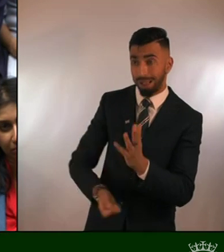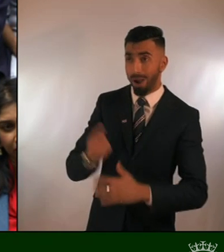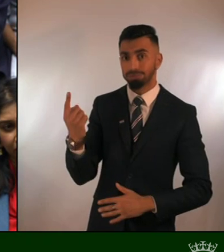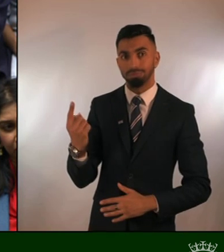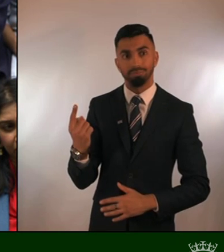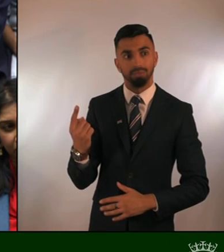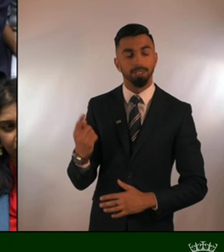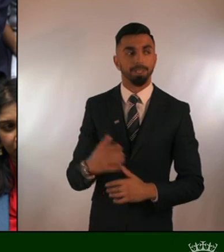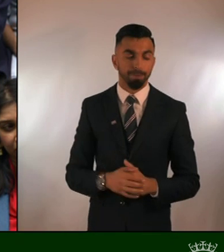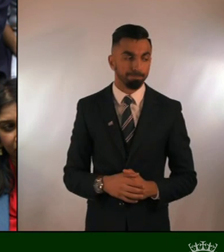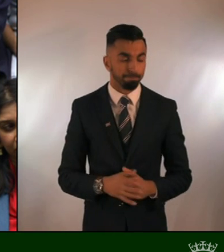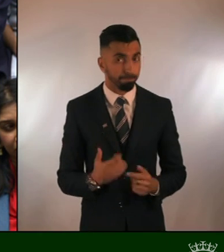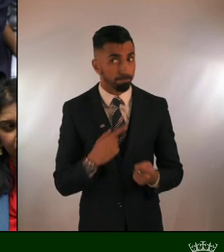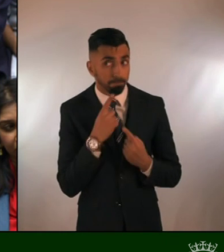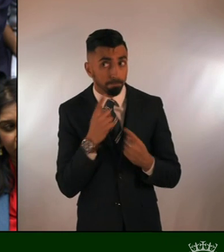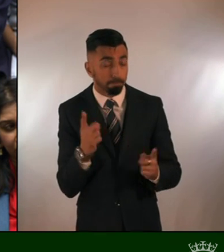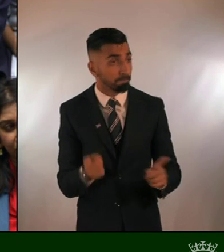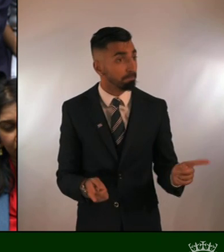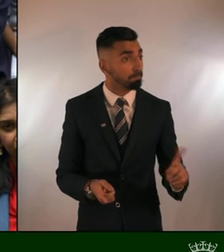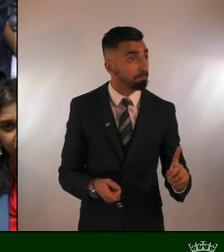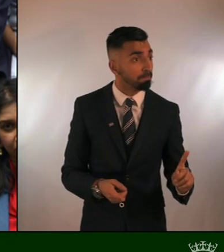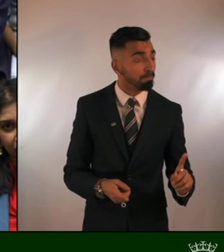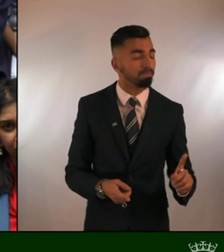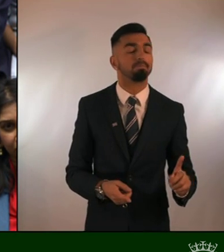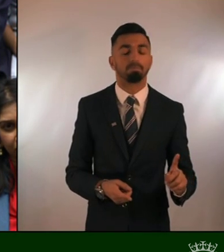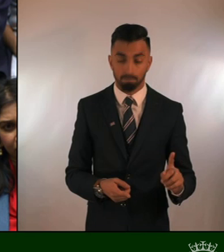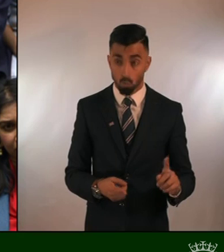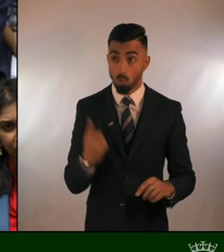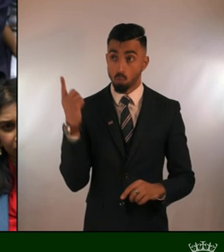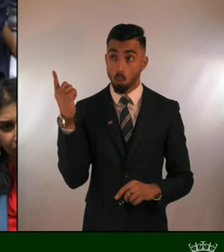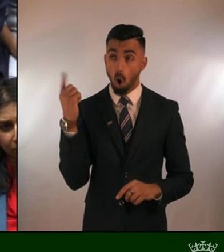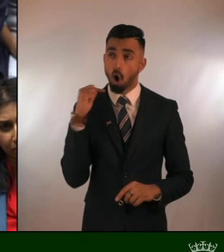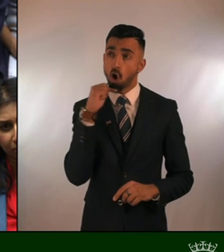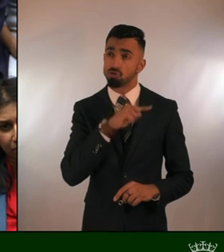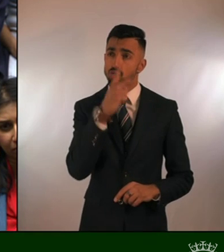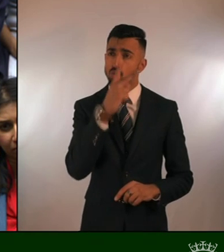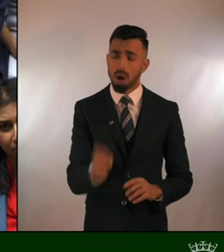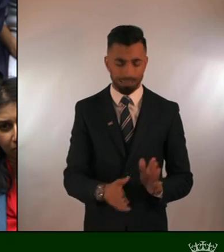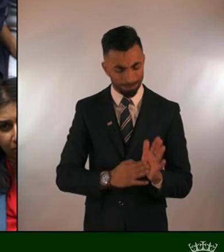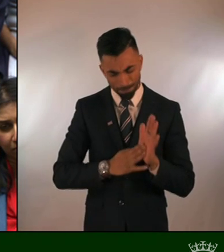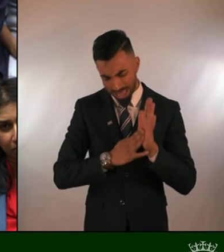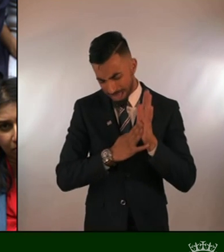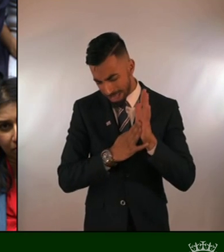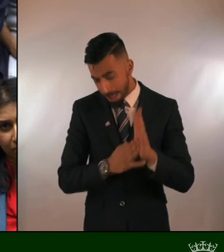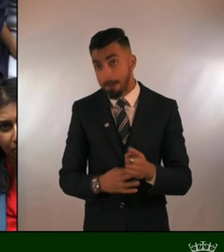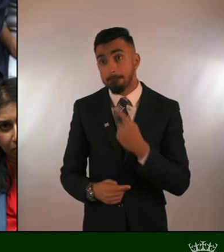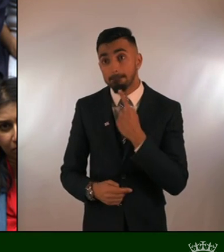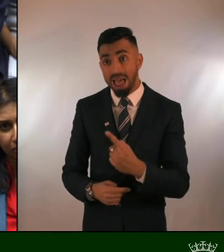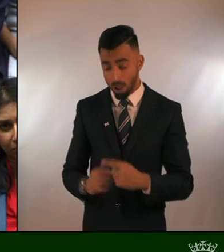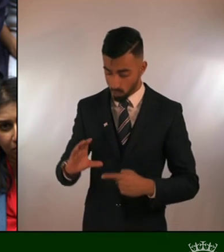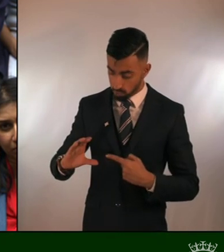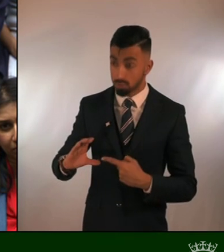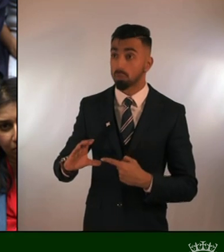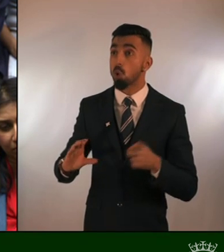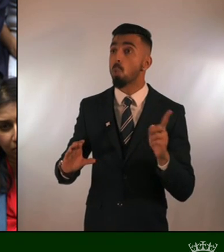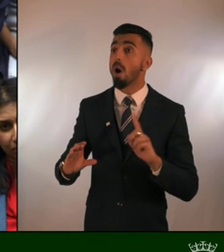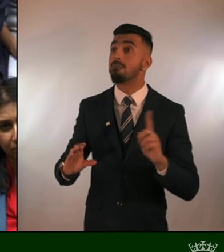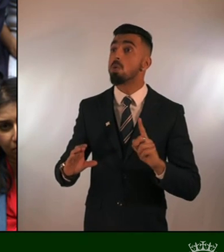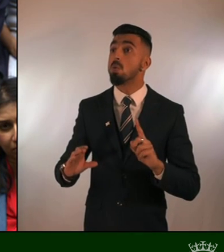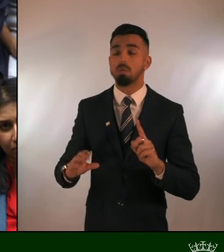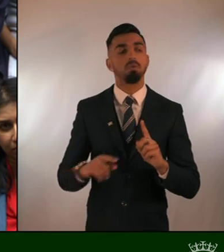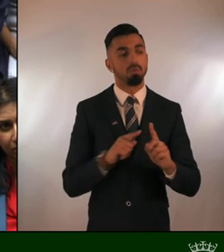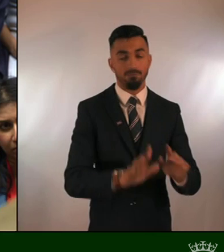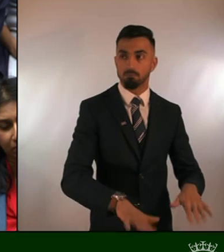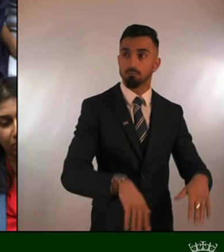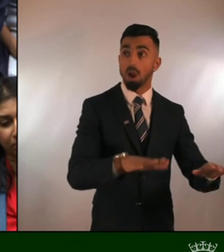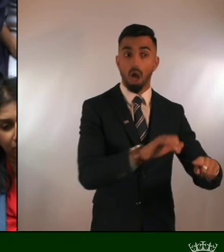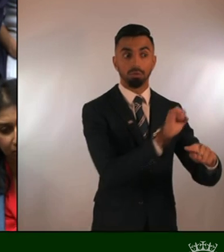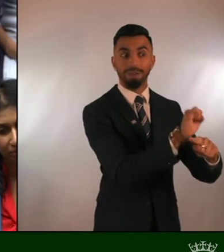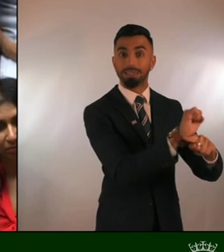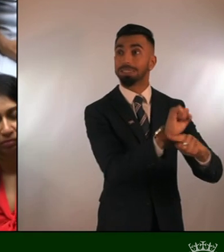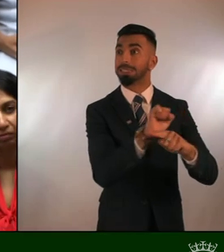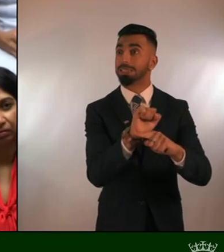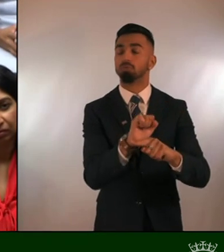I can announce today that I am making £120 million available immediately to repair all defences damaged in the winter floods.